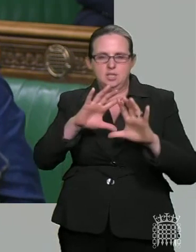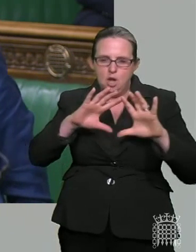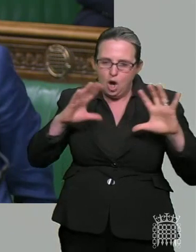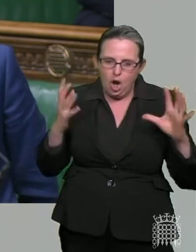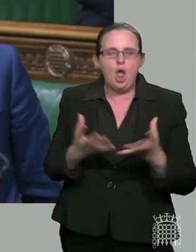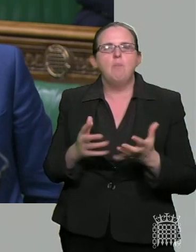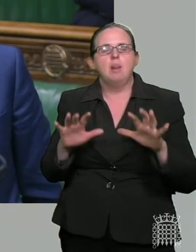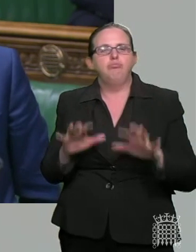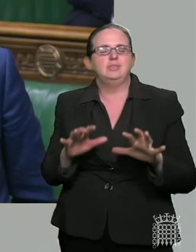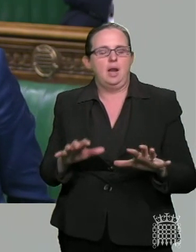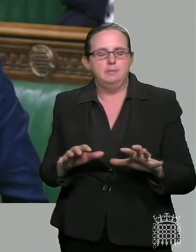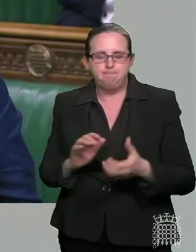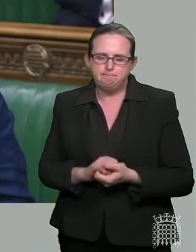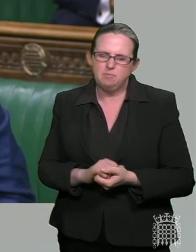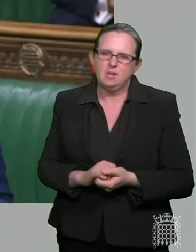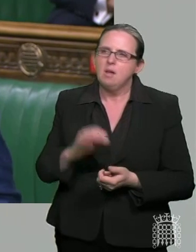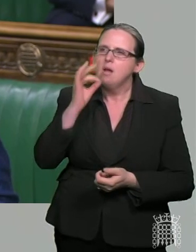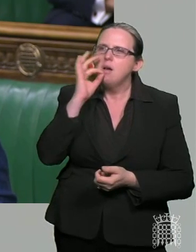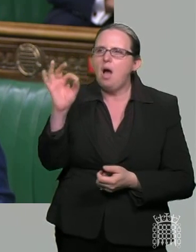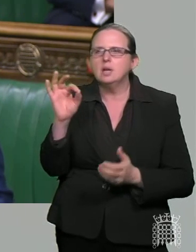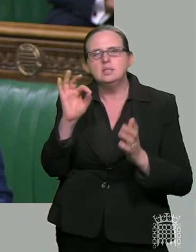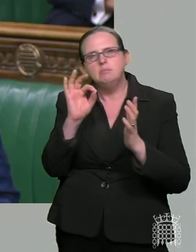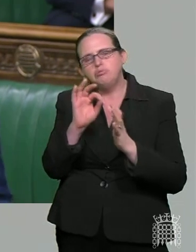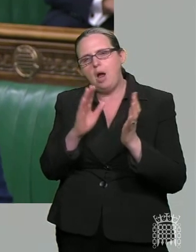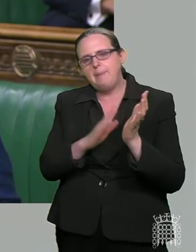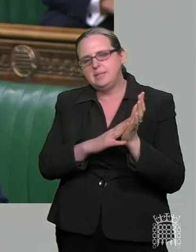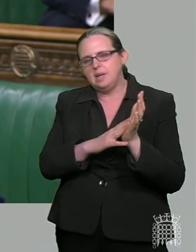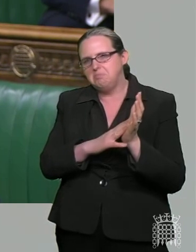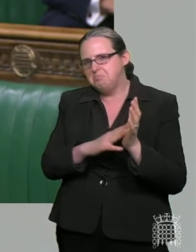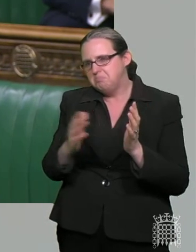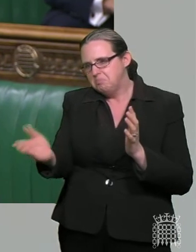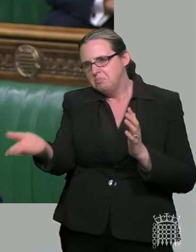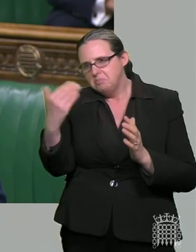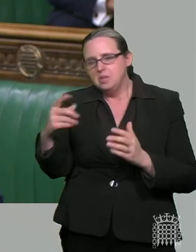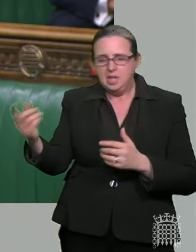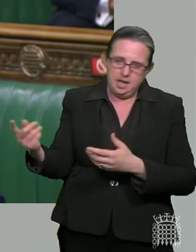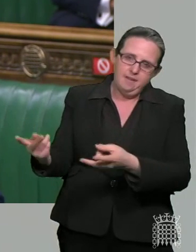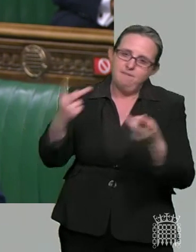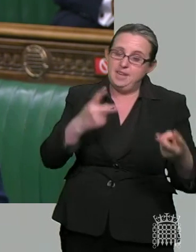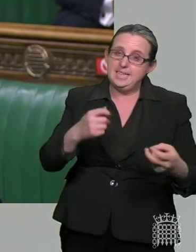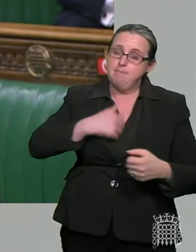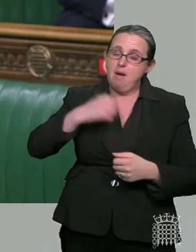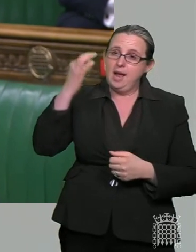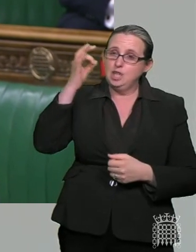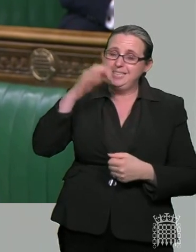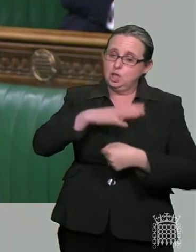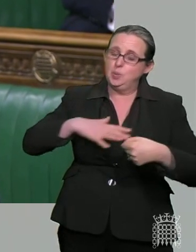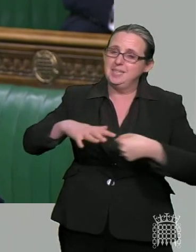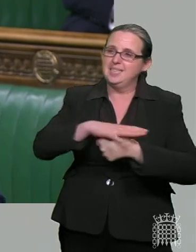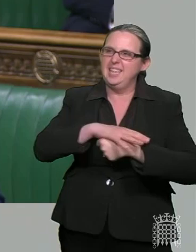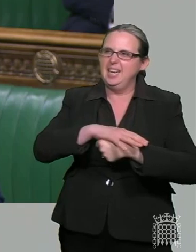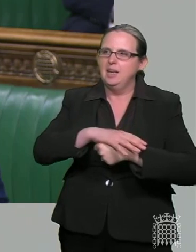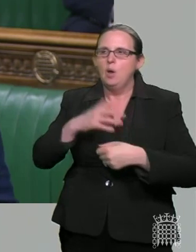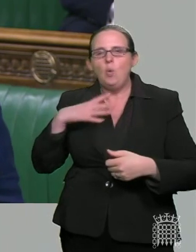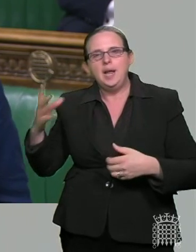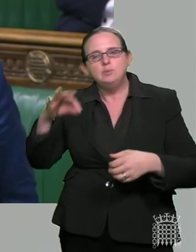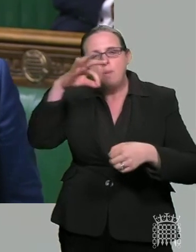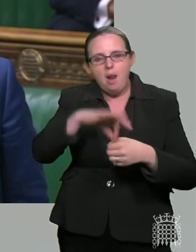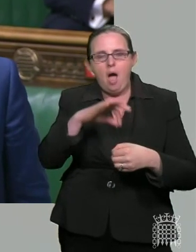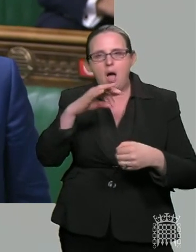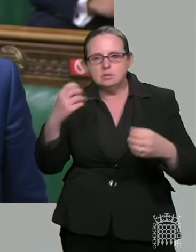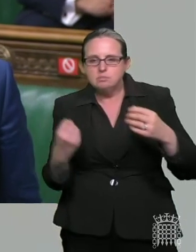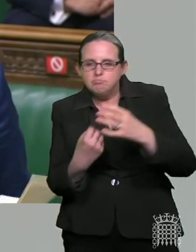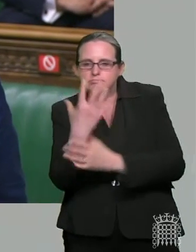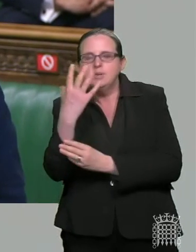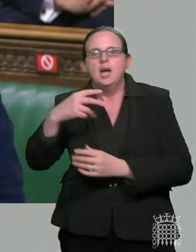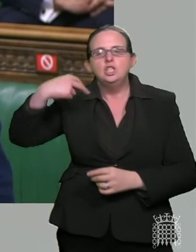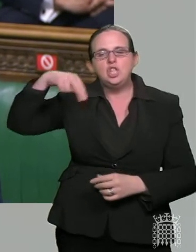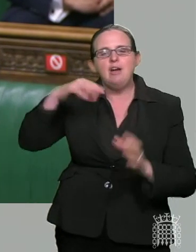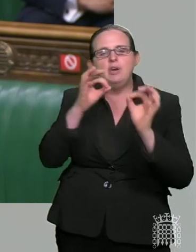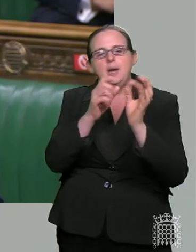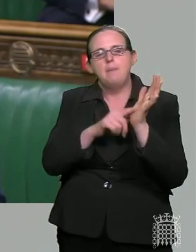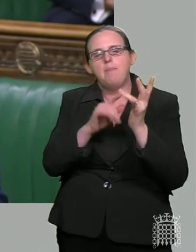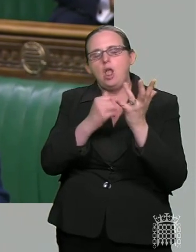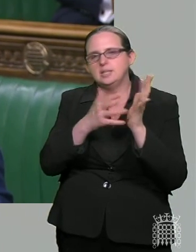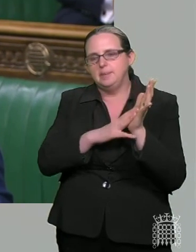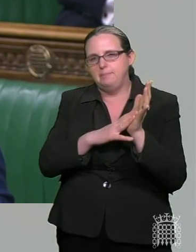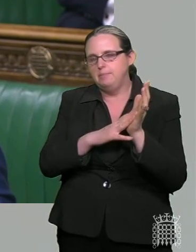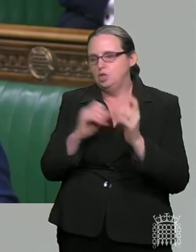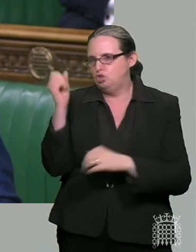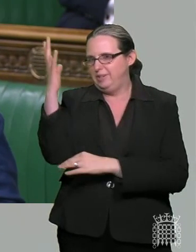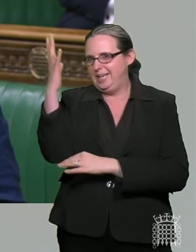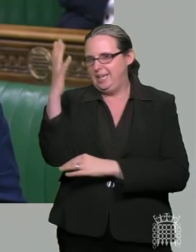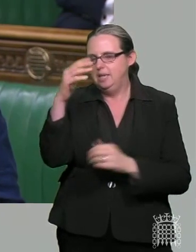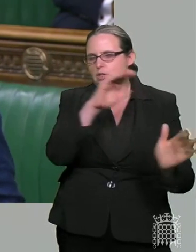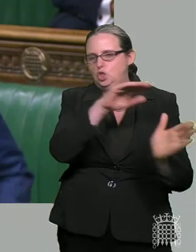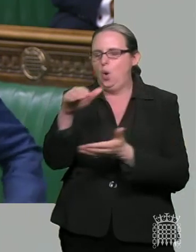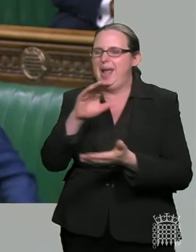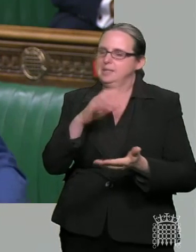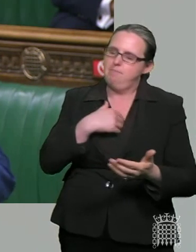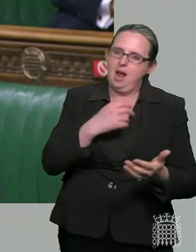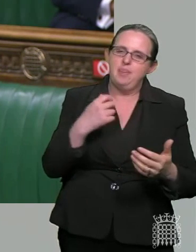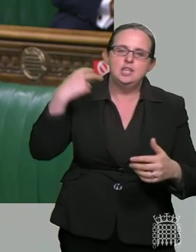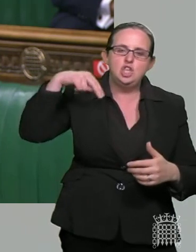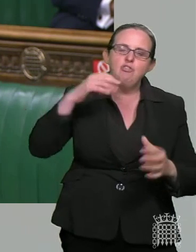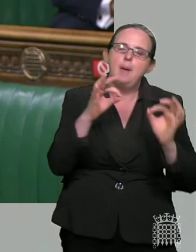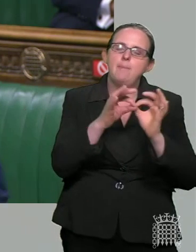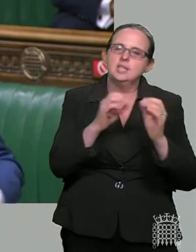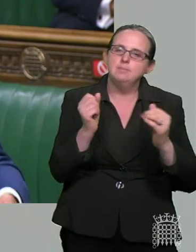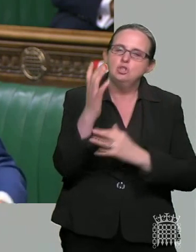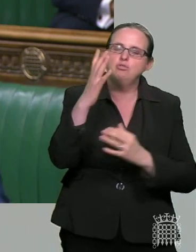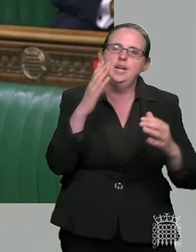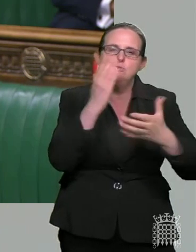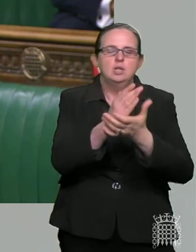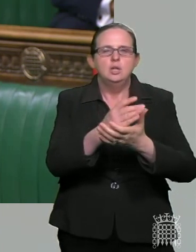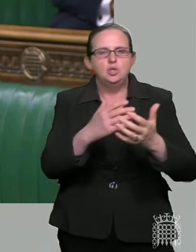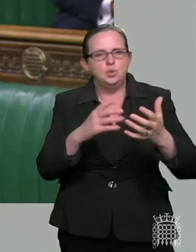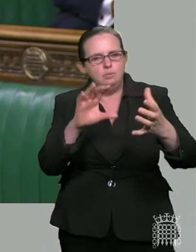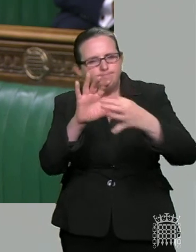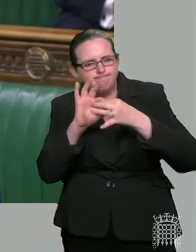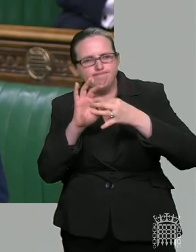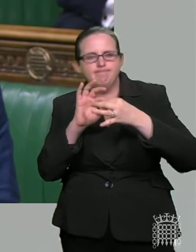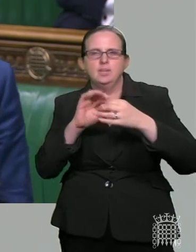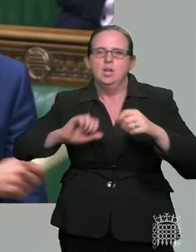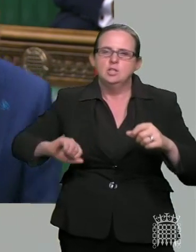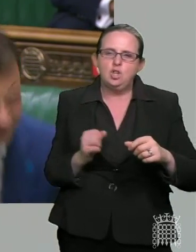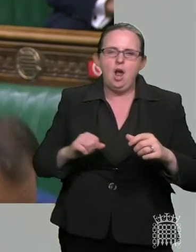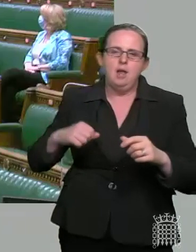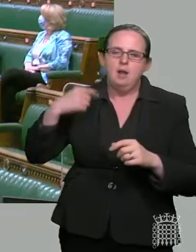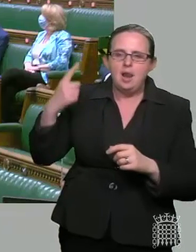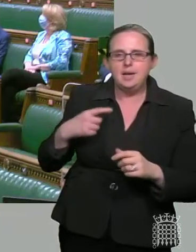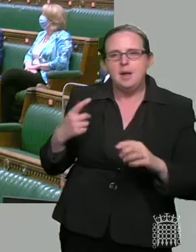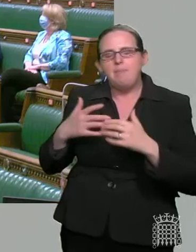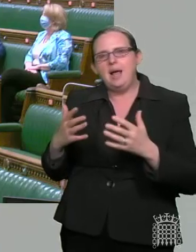With that in mind, will the Prime Minister accept my invitation to Stonehaven in my constituency to come and plant one of the 120 cherry blossom trees donated by the Sakura Cherry Tree Project to celebrate the deep and growing links between our country and that other great trading nation, Japan?